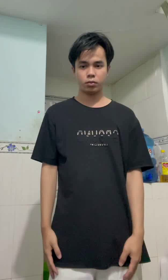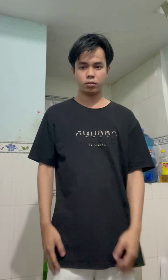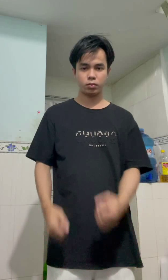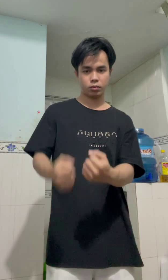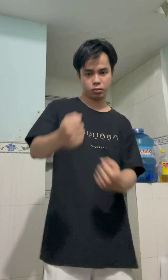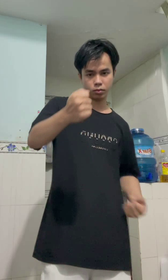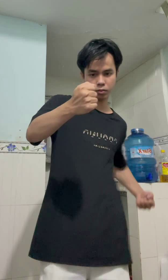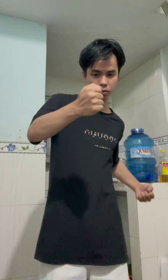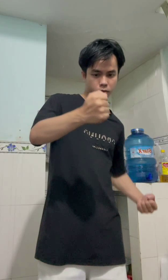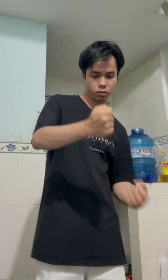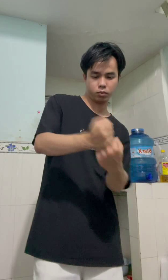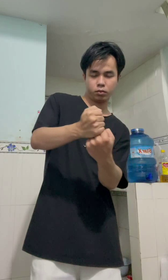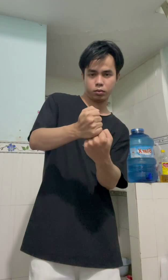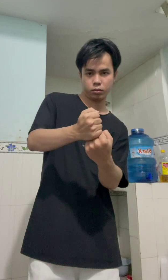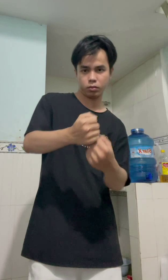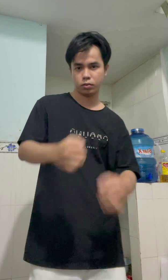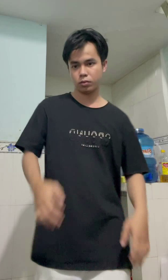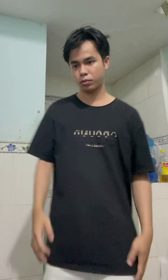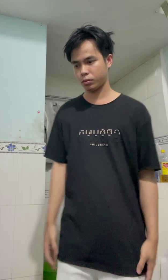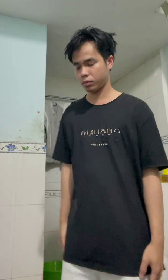ho tro